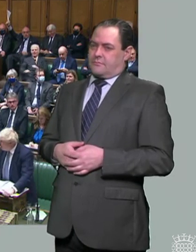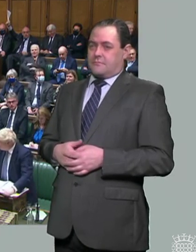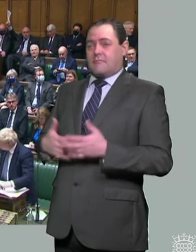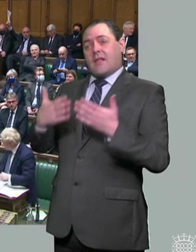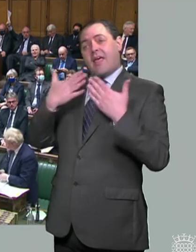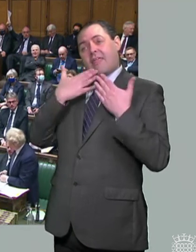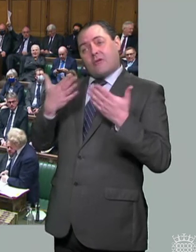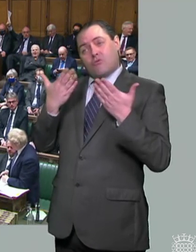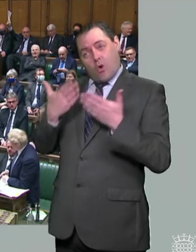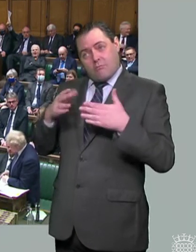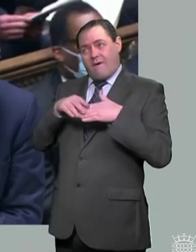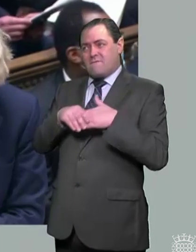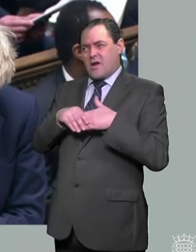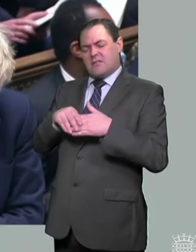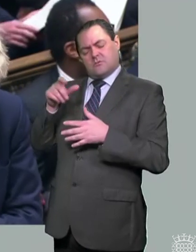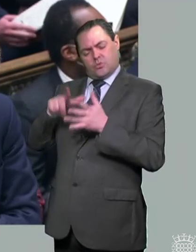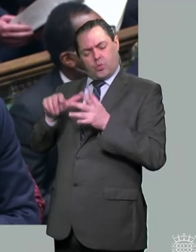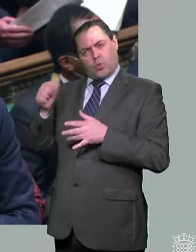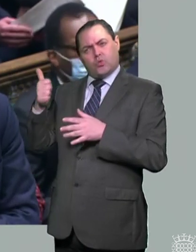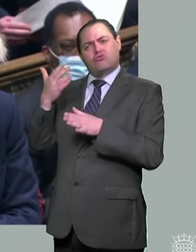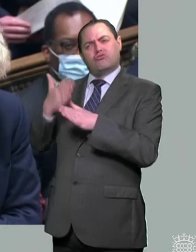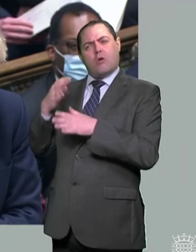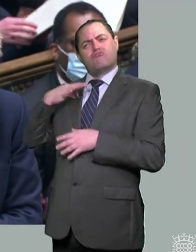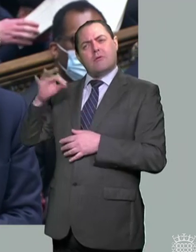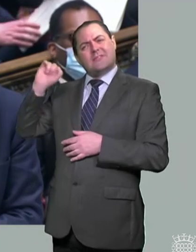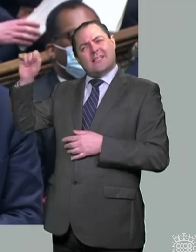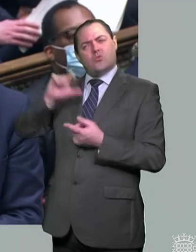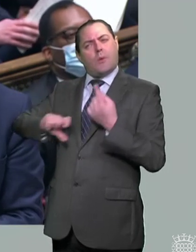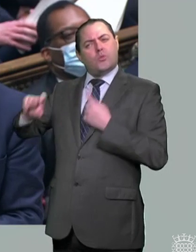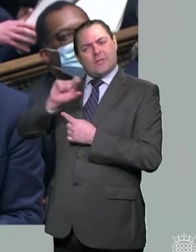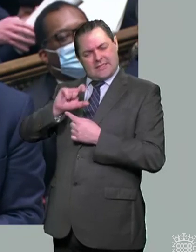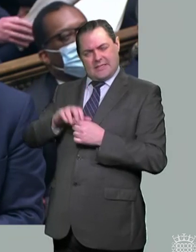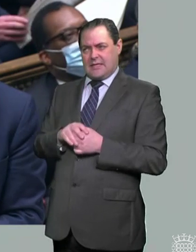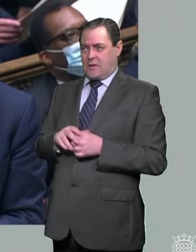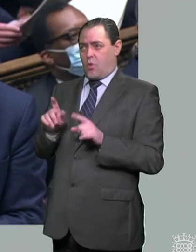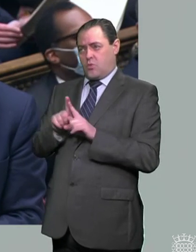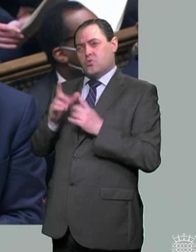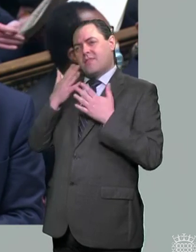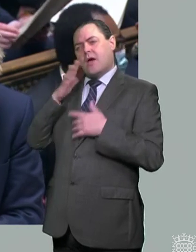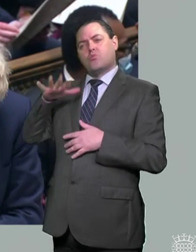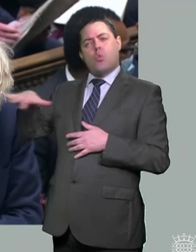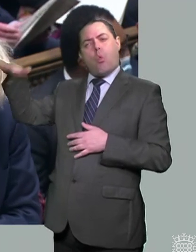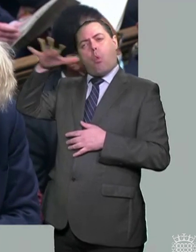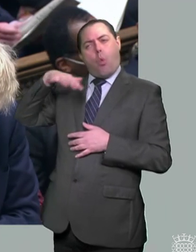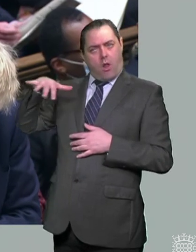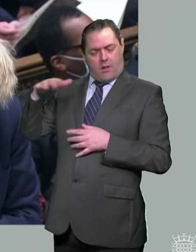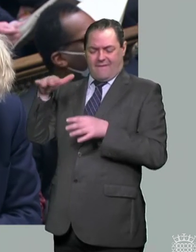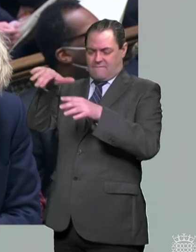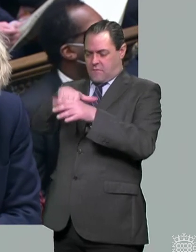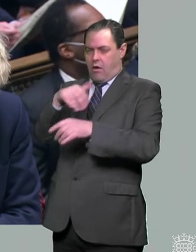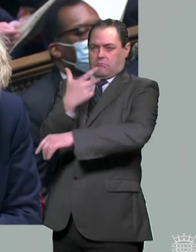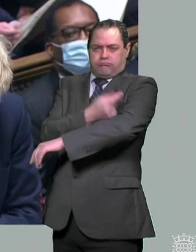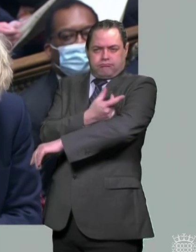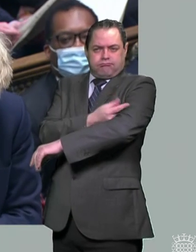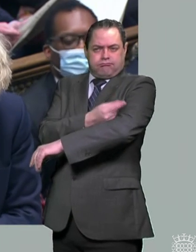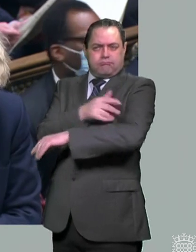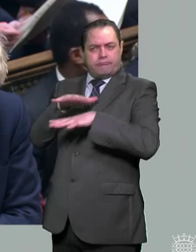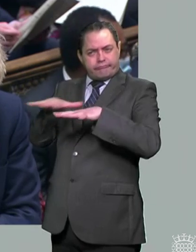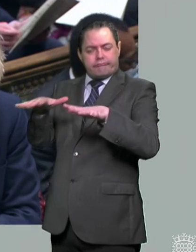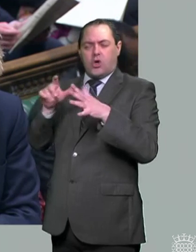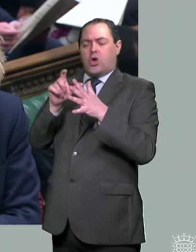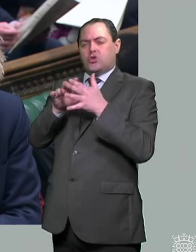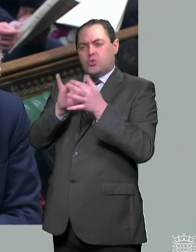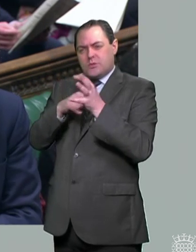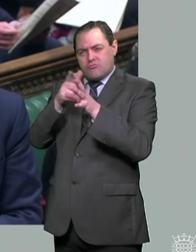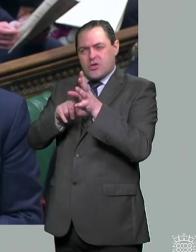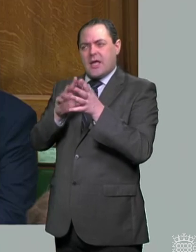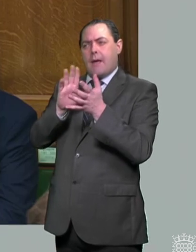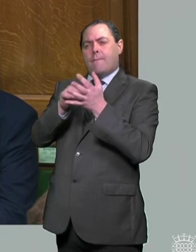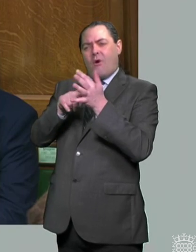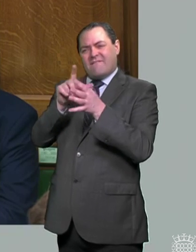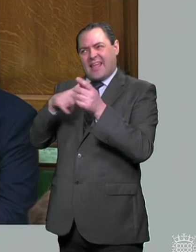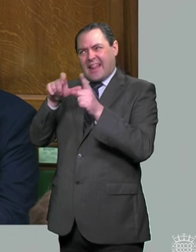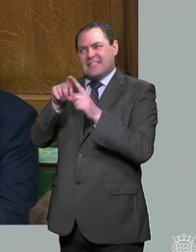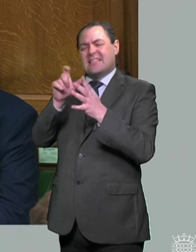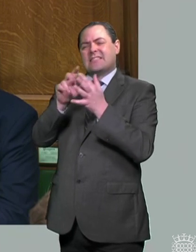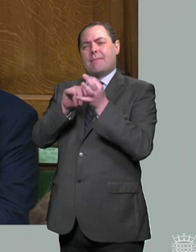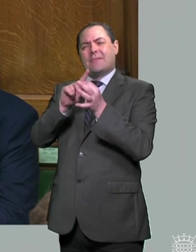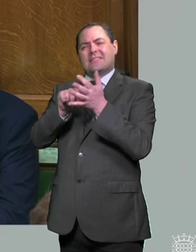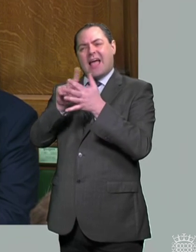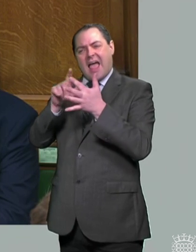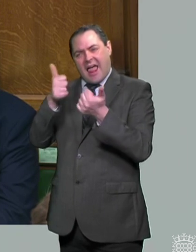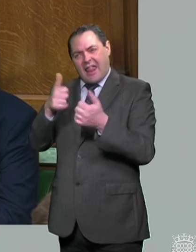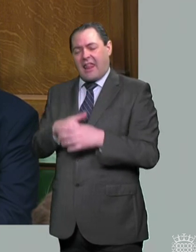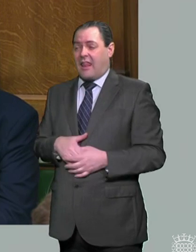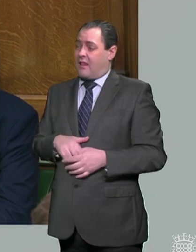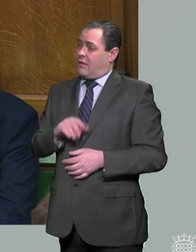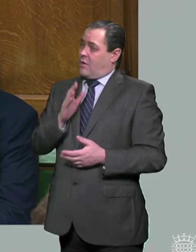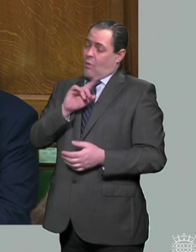I thank my honourable Friend, who does a fantastic job in representing his communities, and I thank all of them—everyone involved in the roll-out in Dewsbury, Mirfield, Kirkburton and Denby Dale.